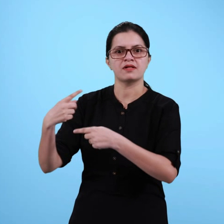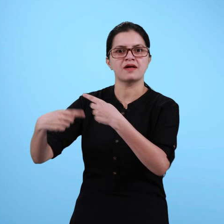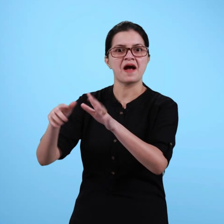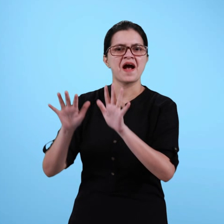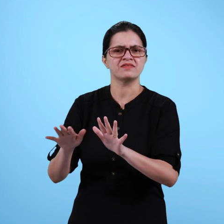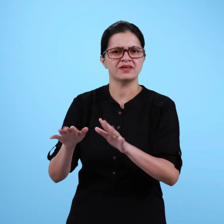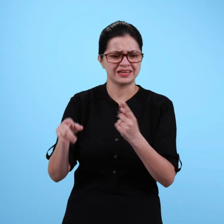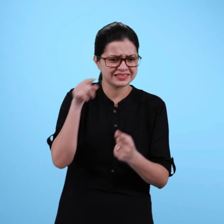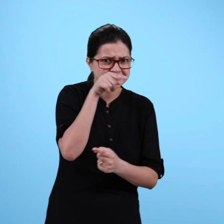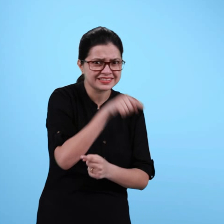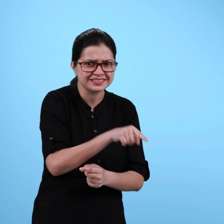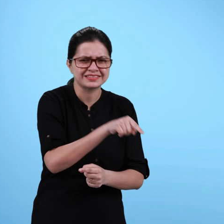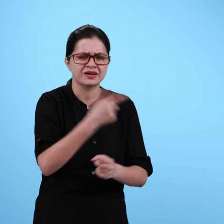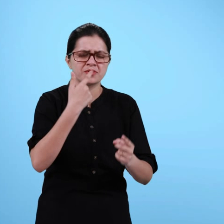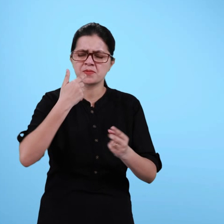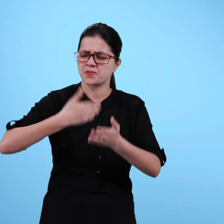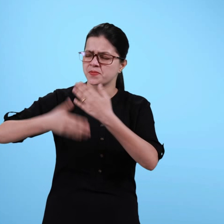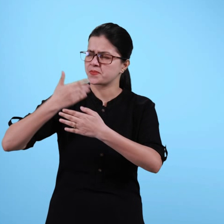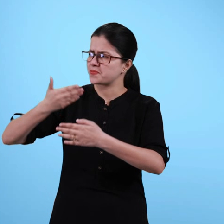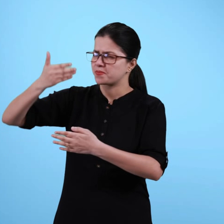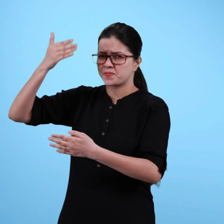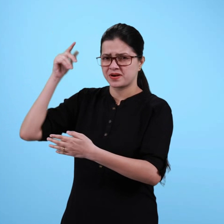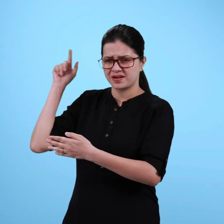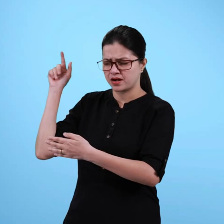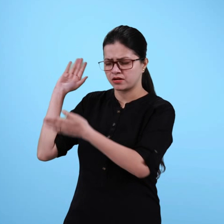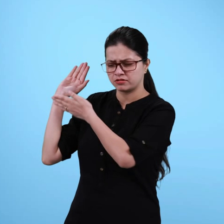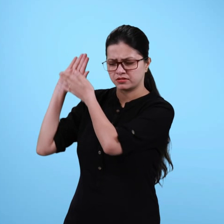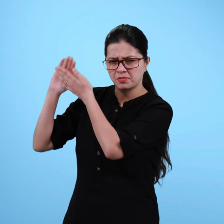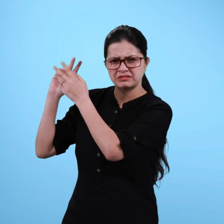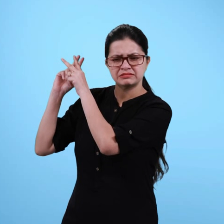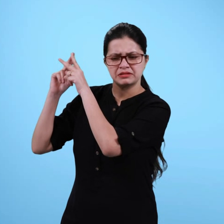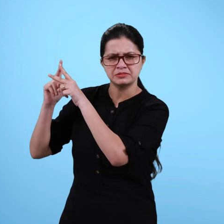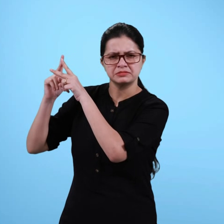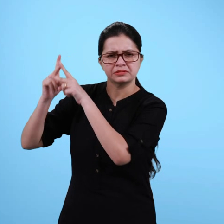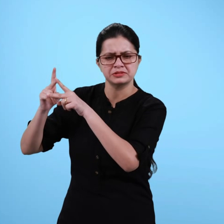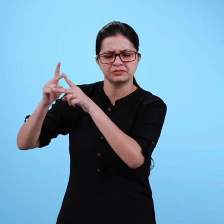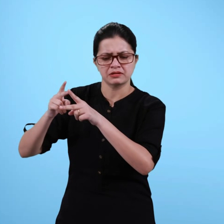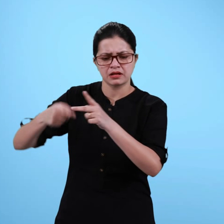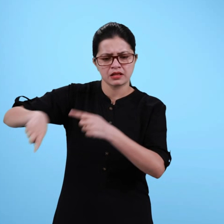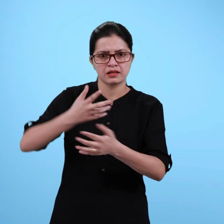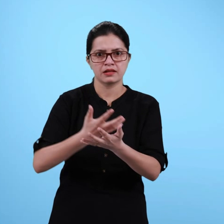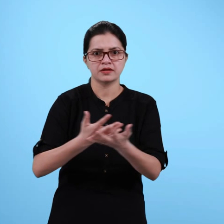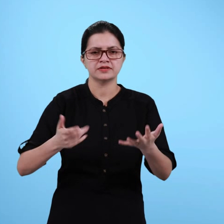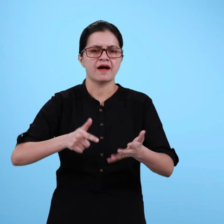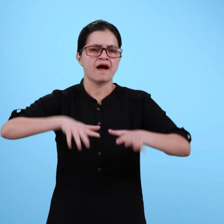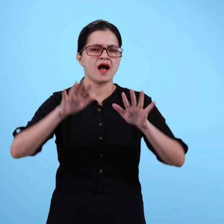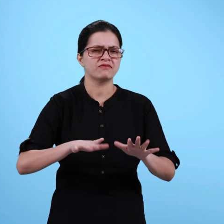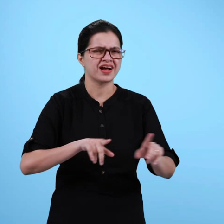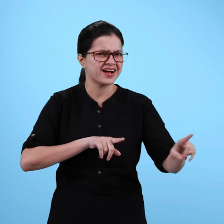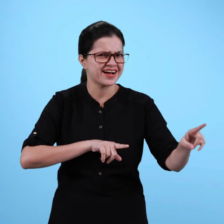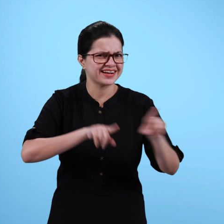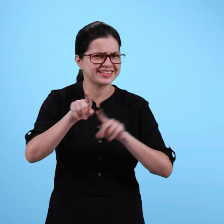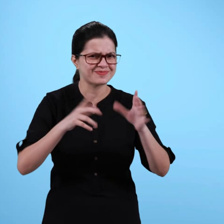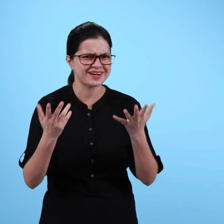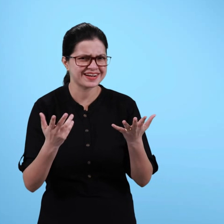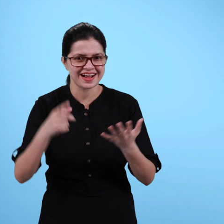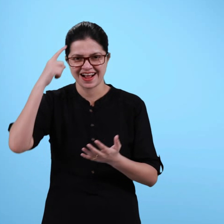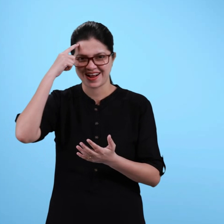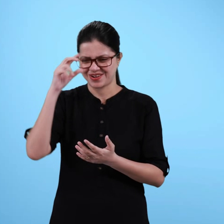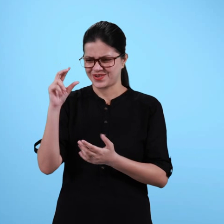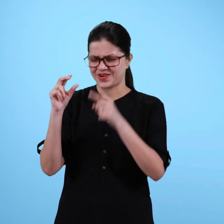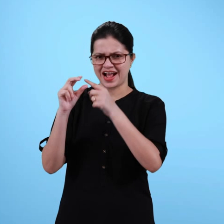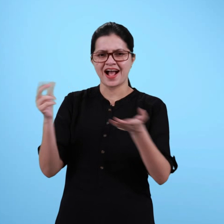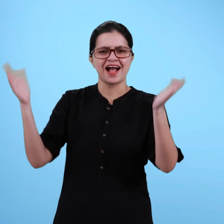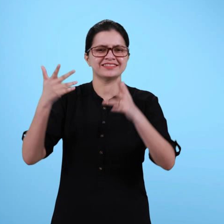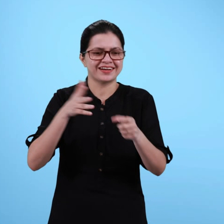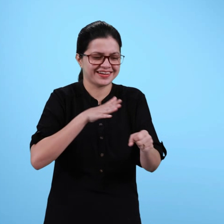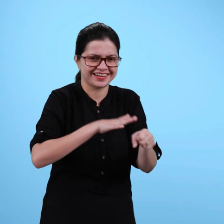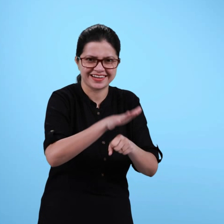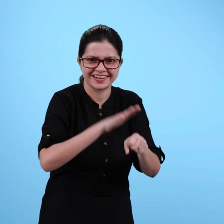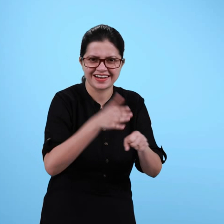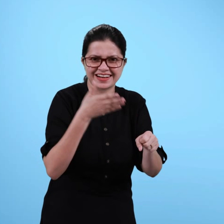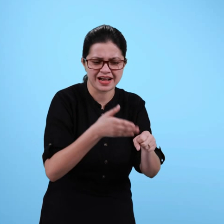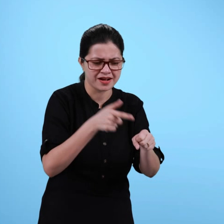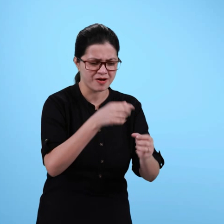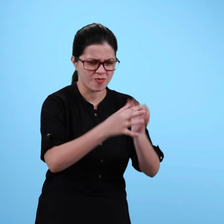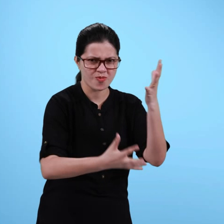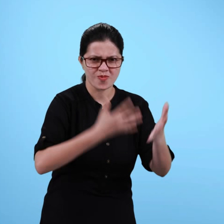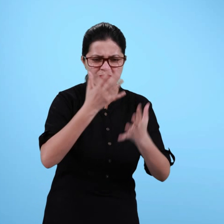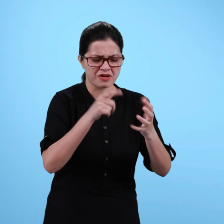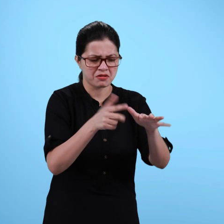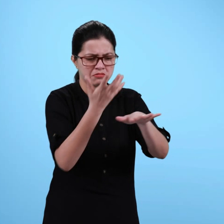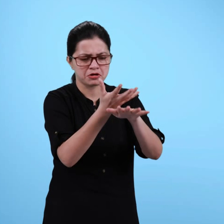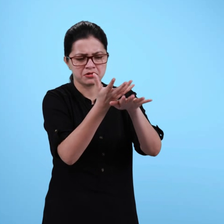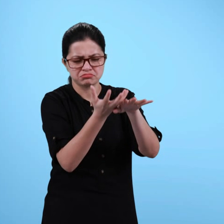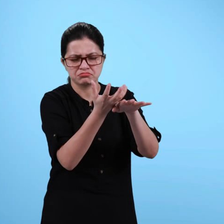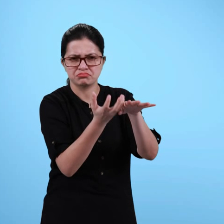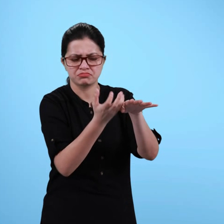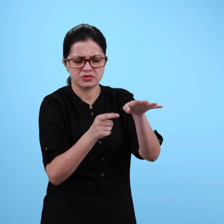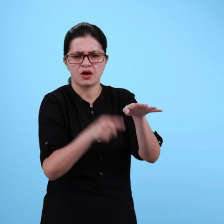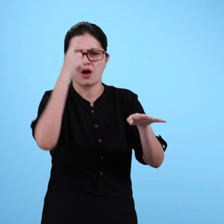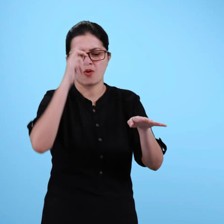for a long time. Firewood and fossil fuels like coal and petroleum are the two